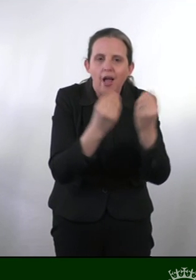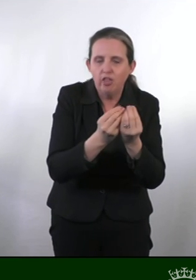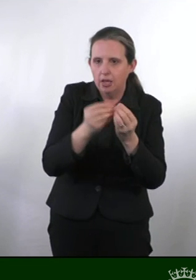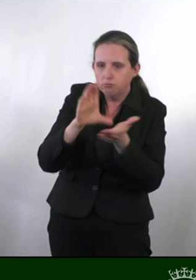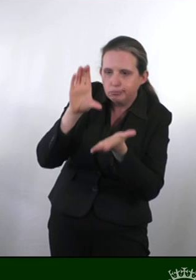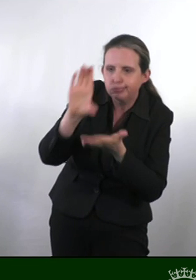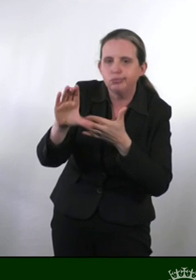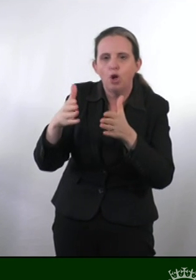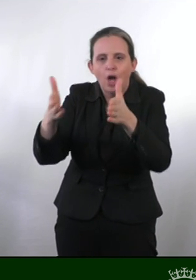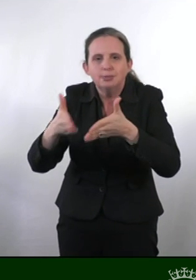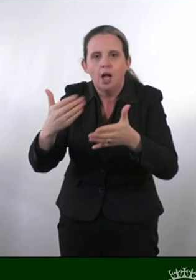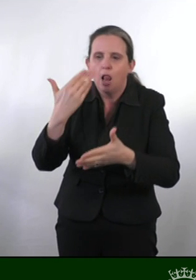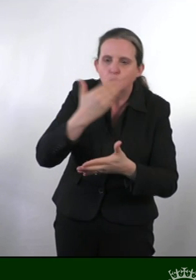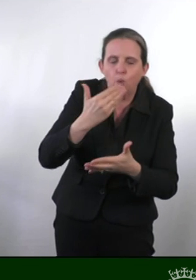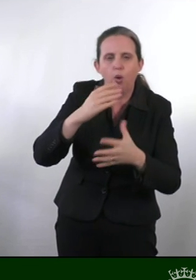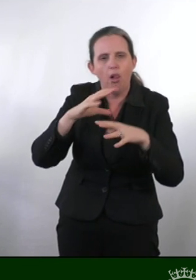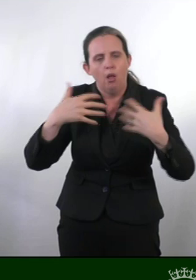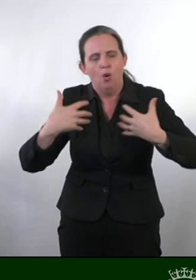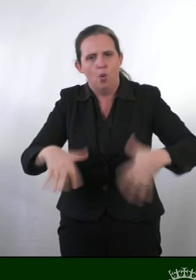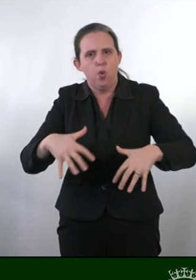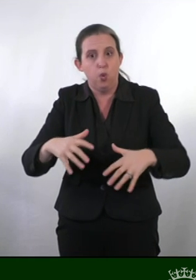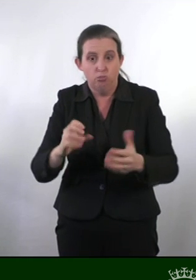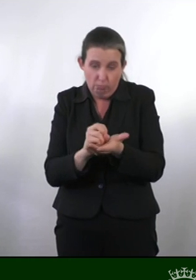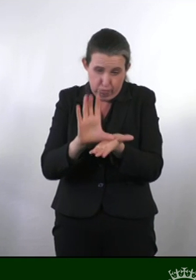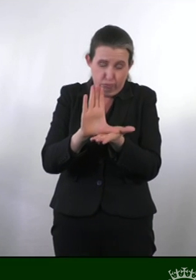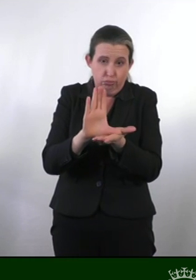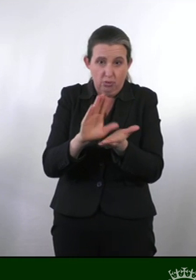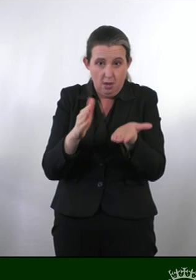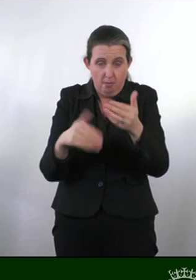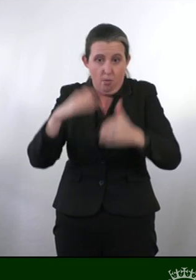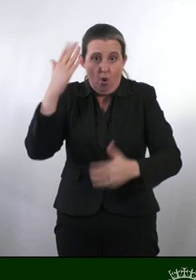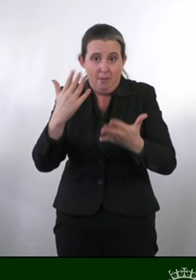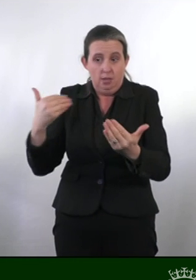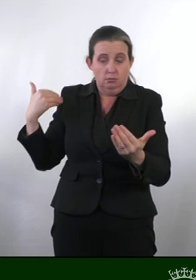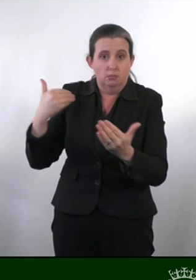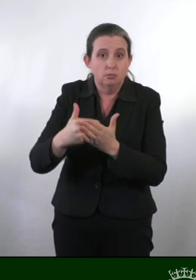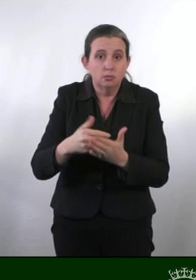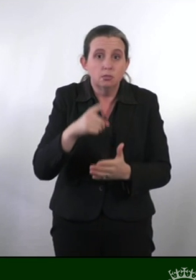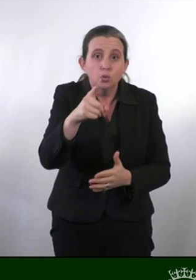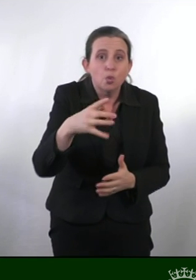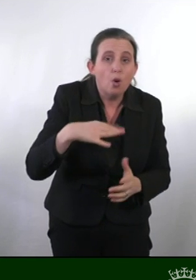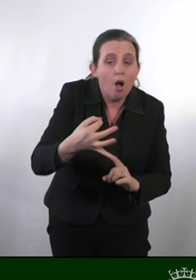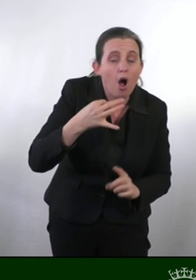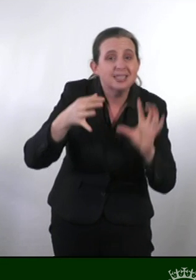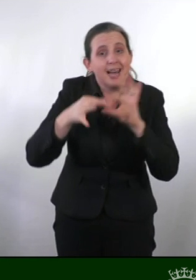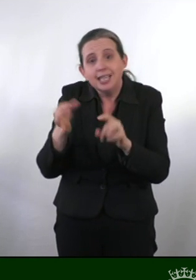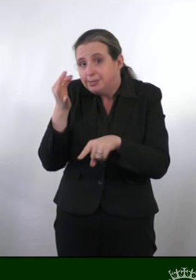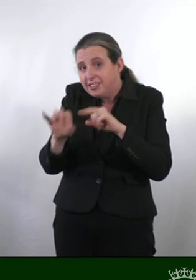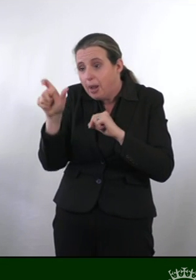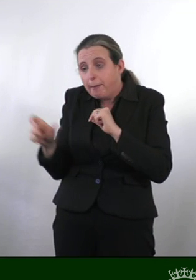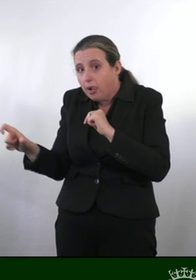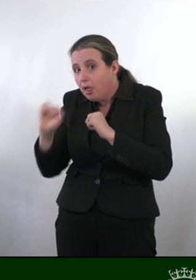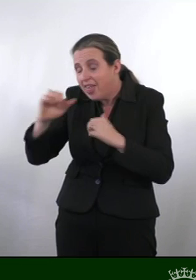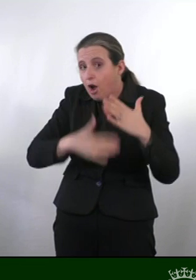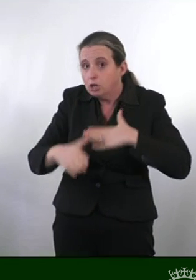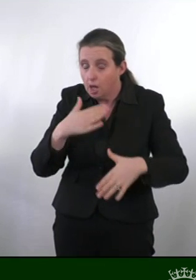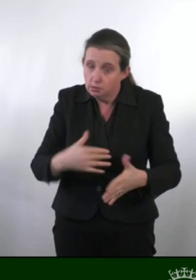If he wants to make any particular allegations about individual Ministers or their conduct, he is welcome to do so.